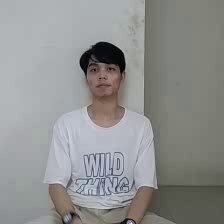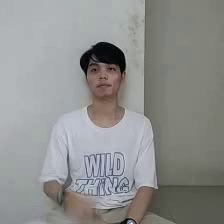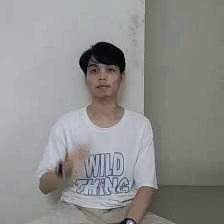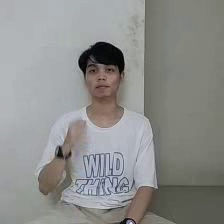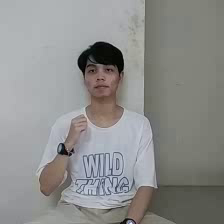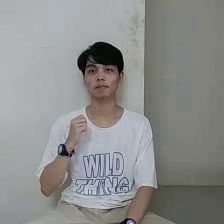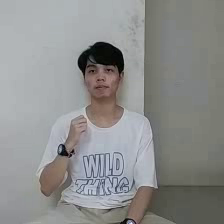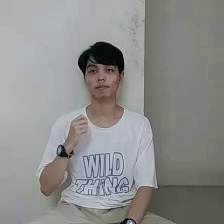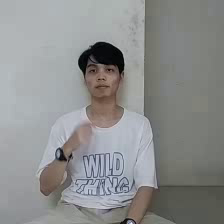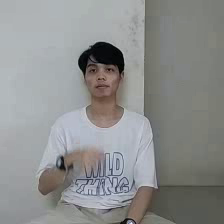Nghỉ ngơi